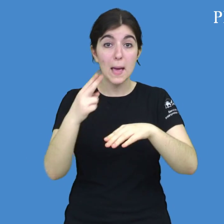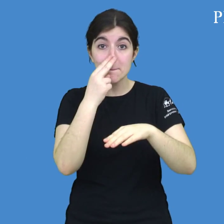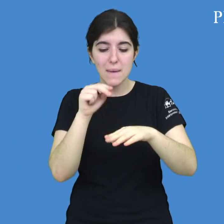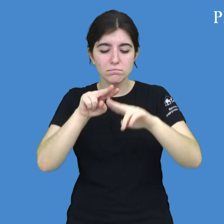pie